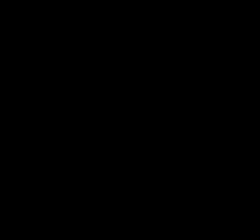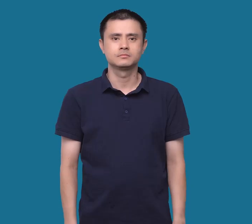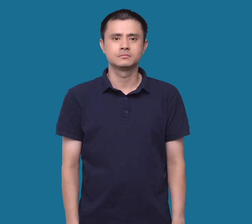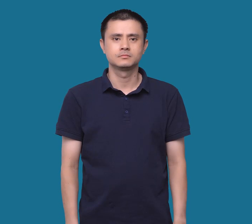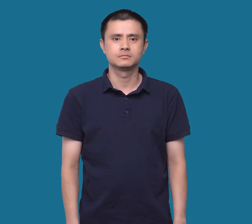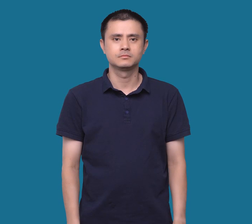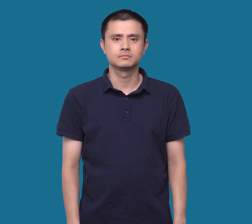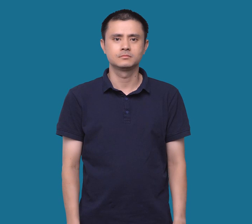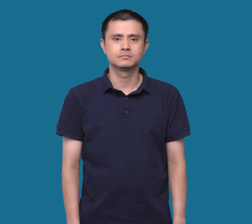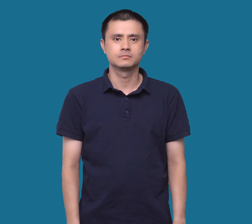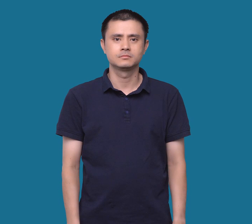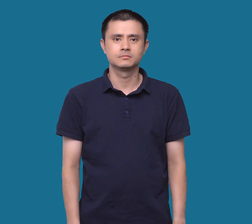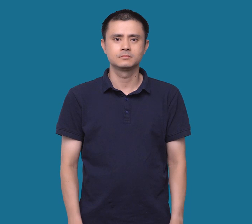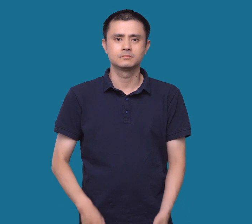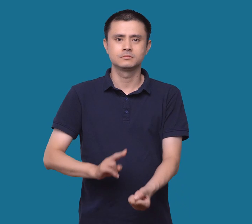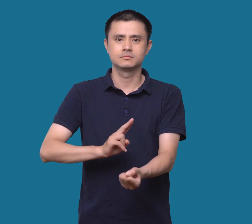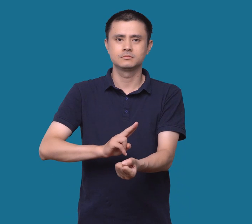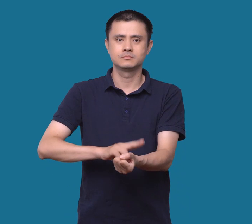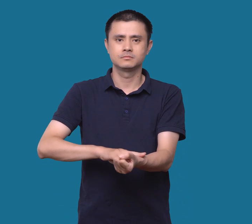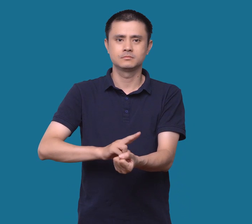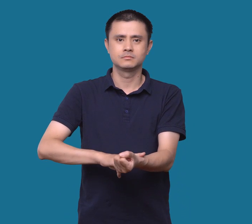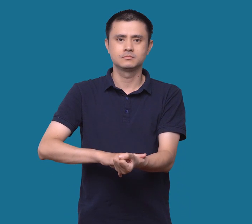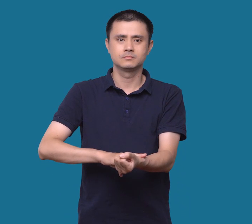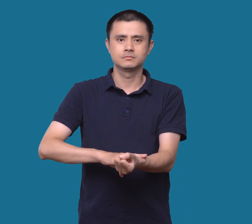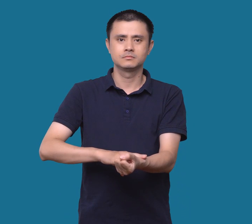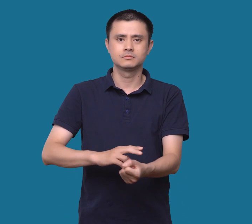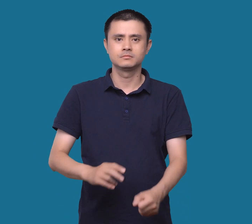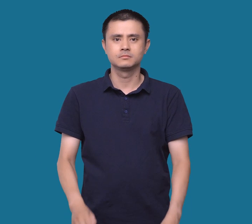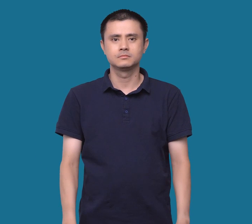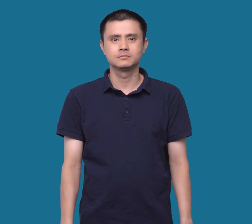bệnh tật